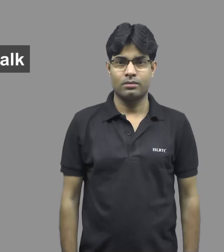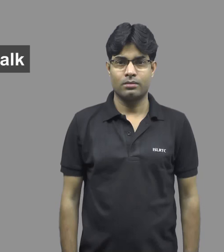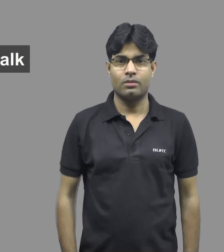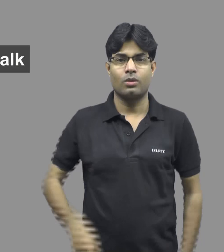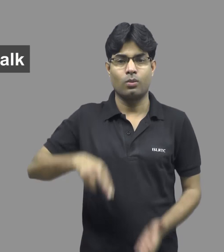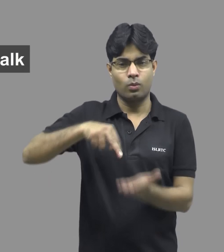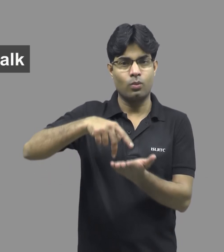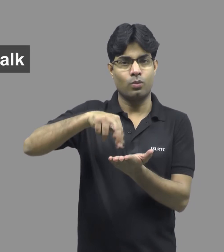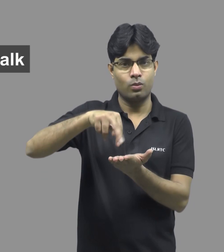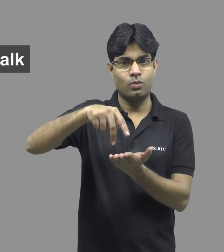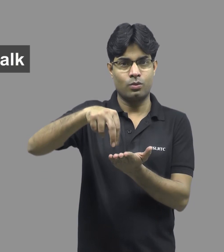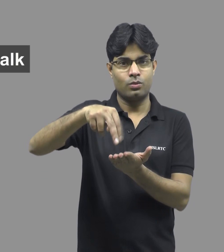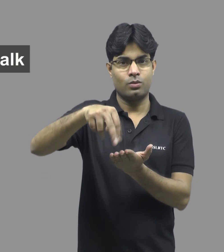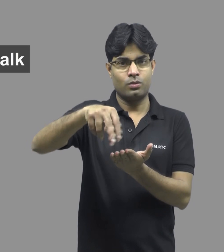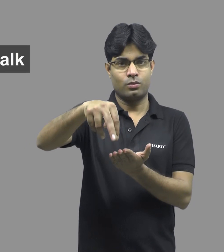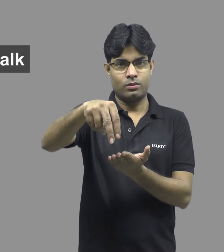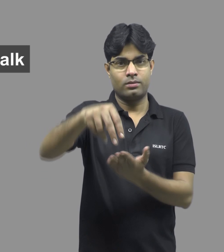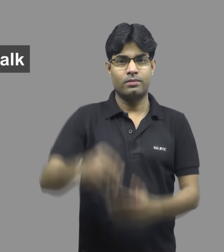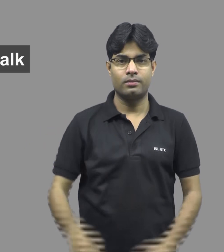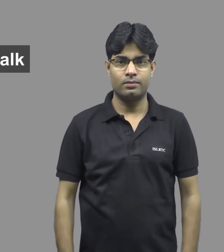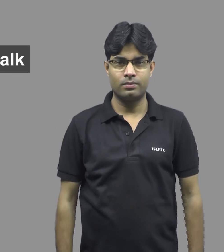Walk